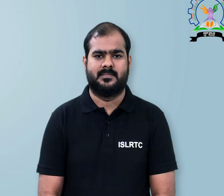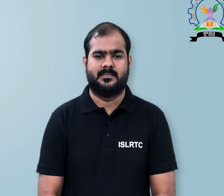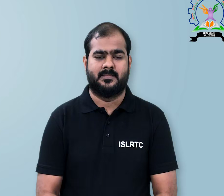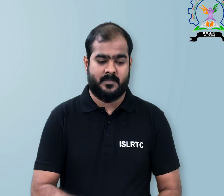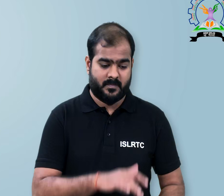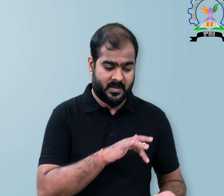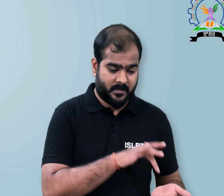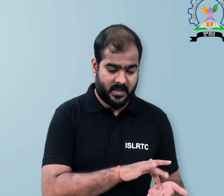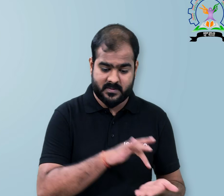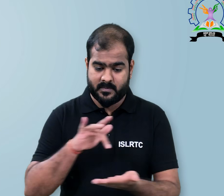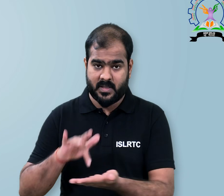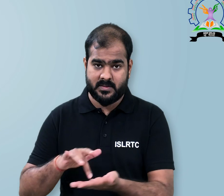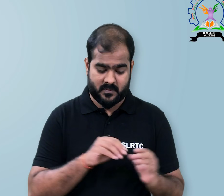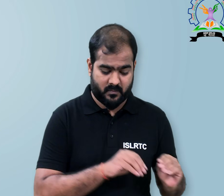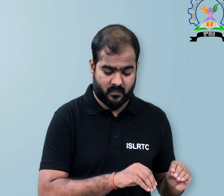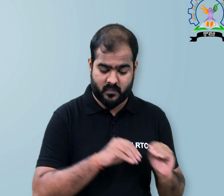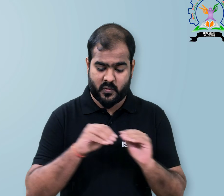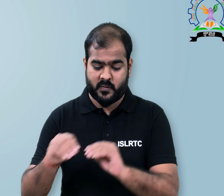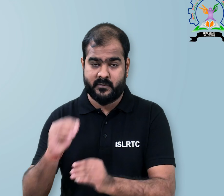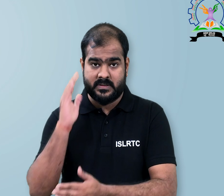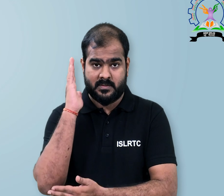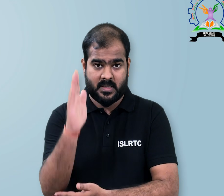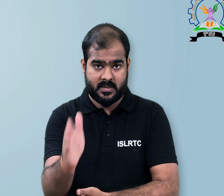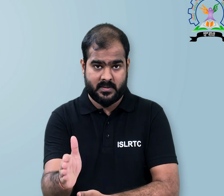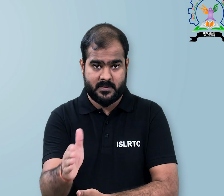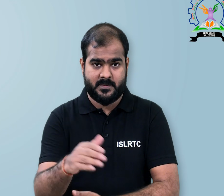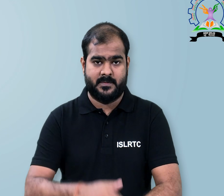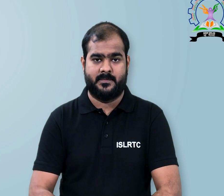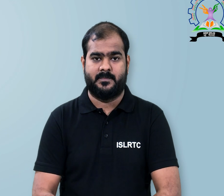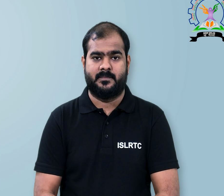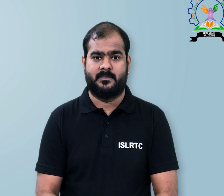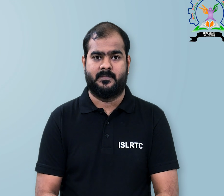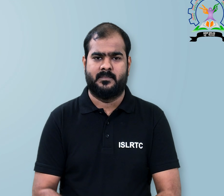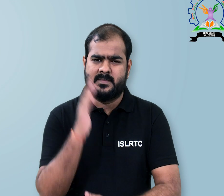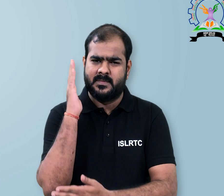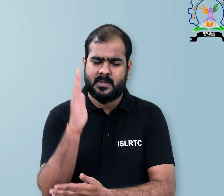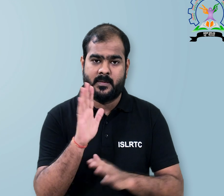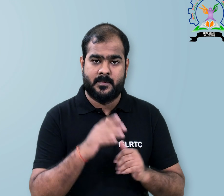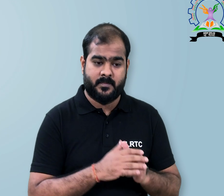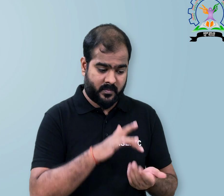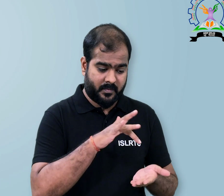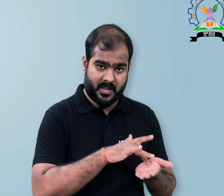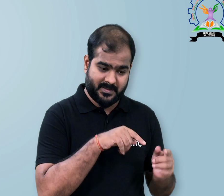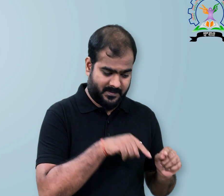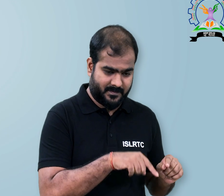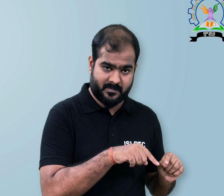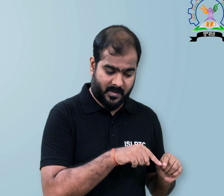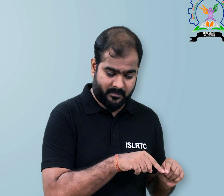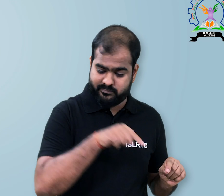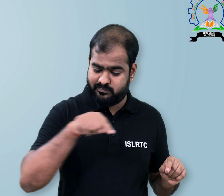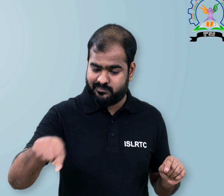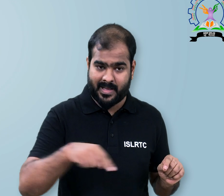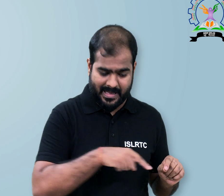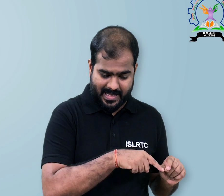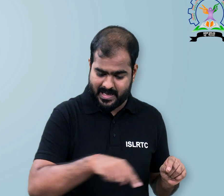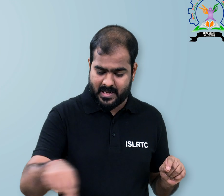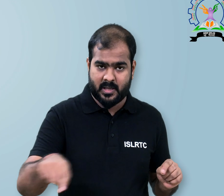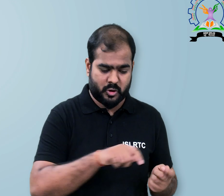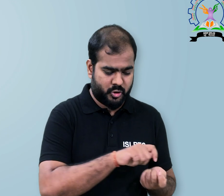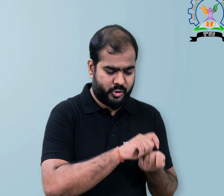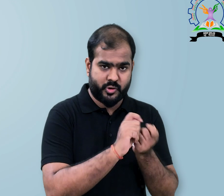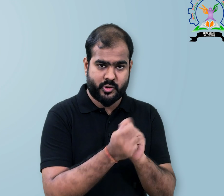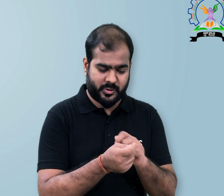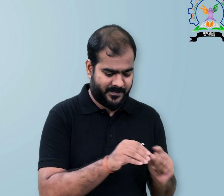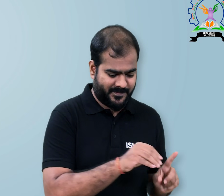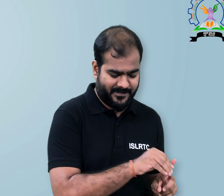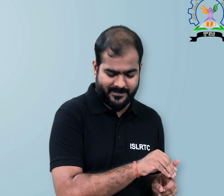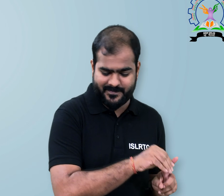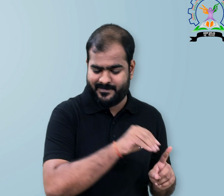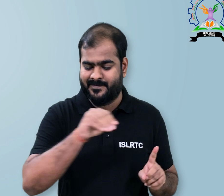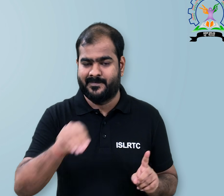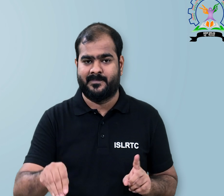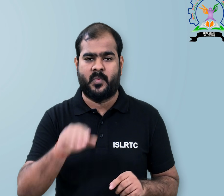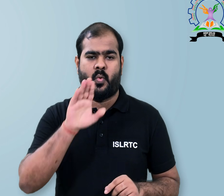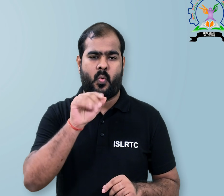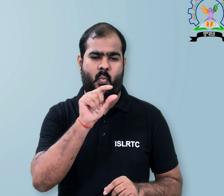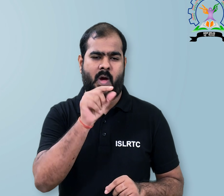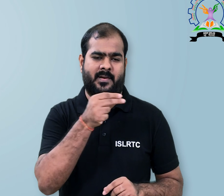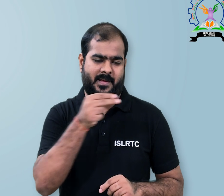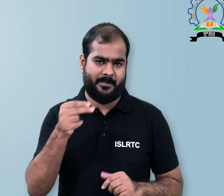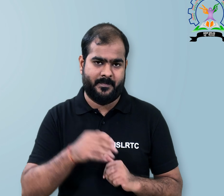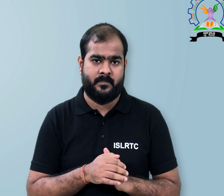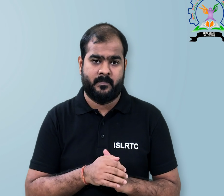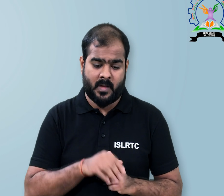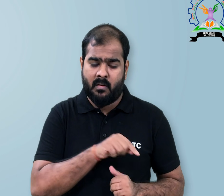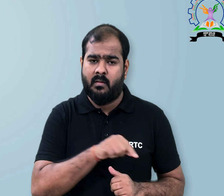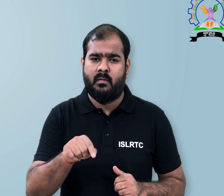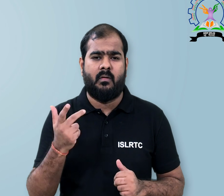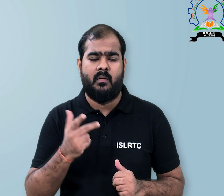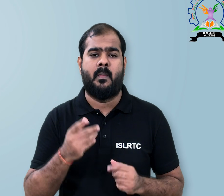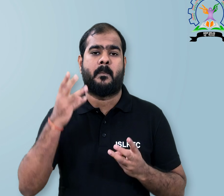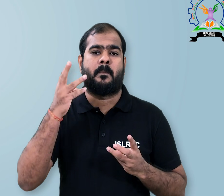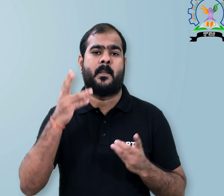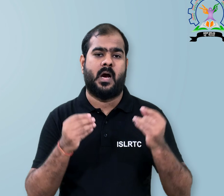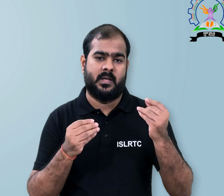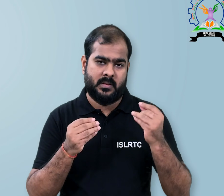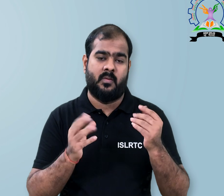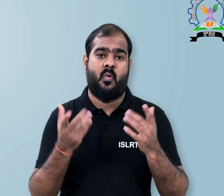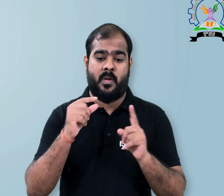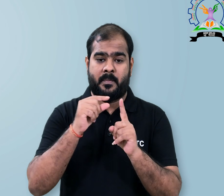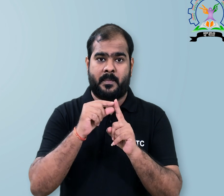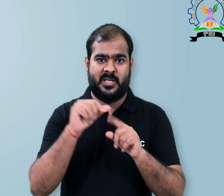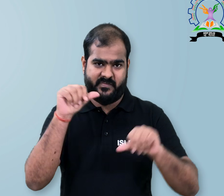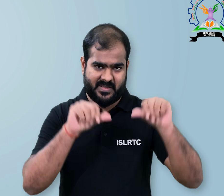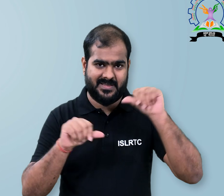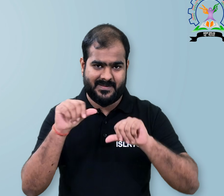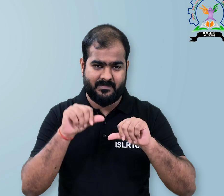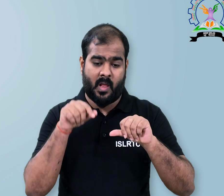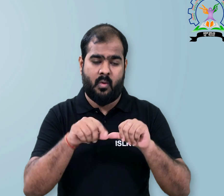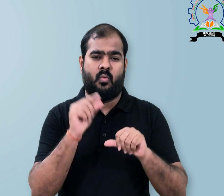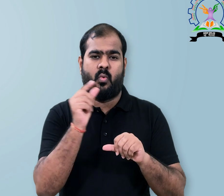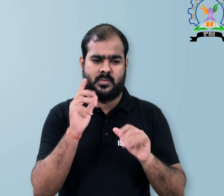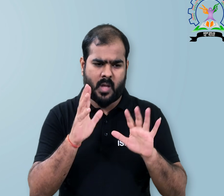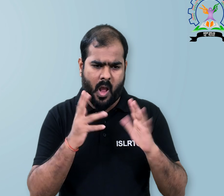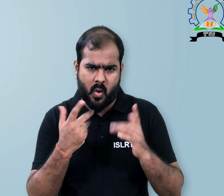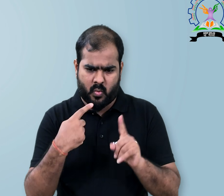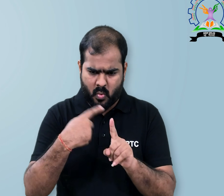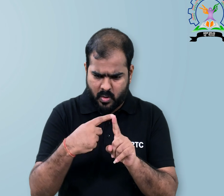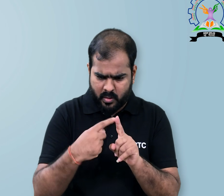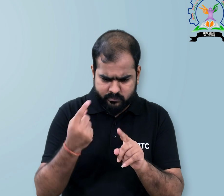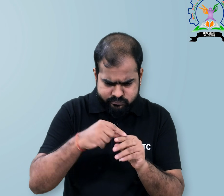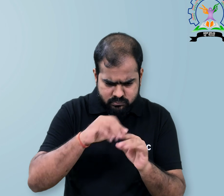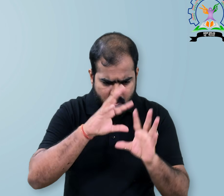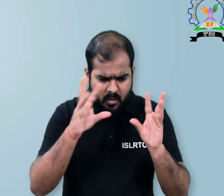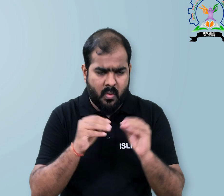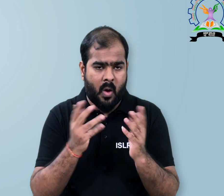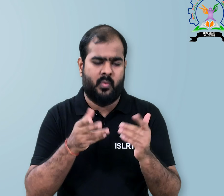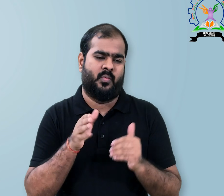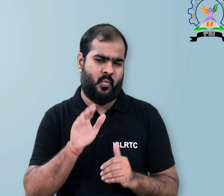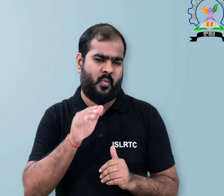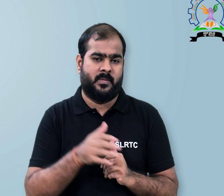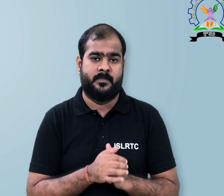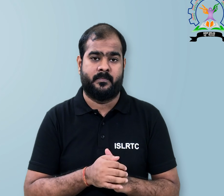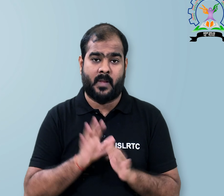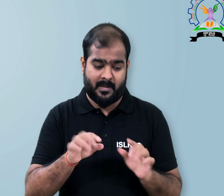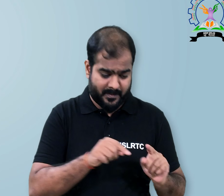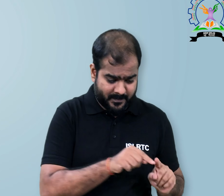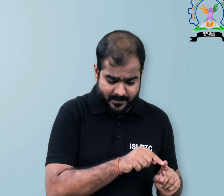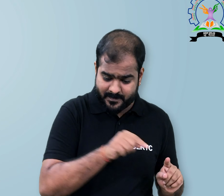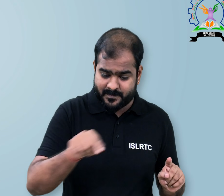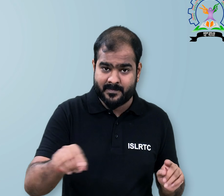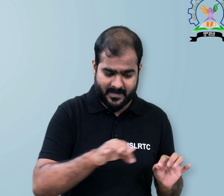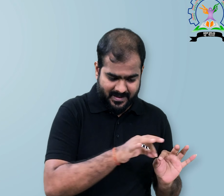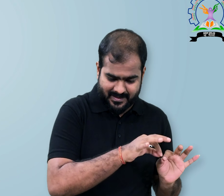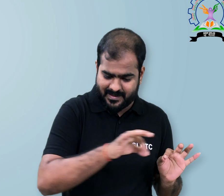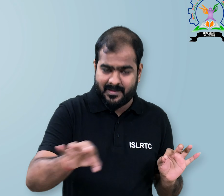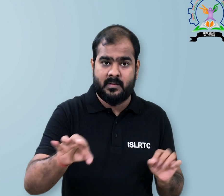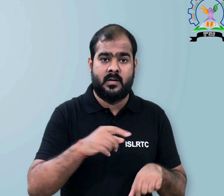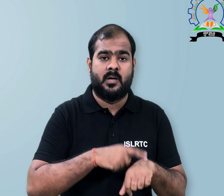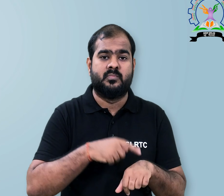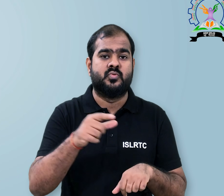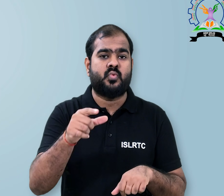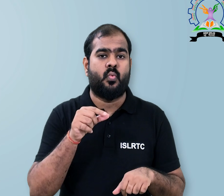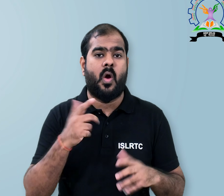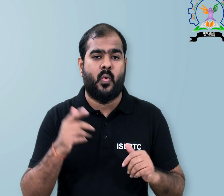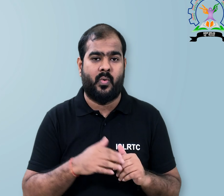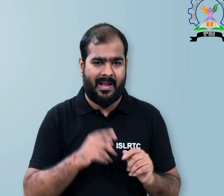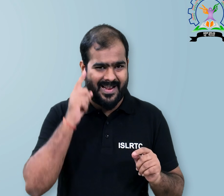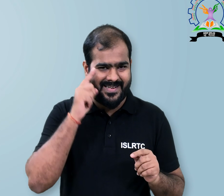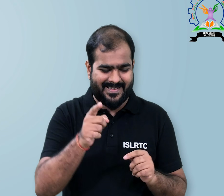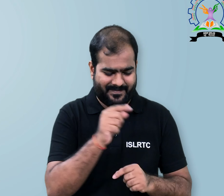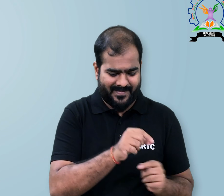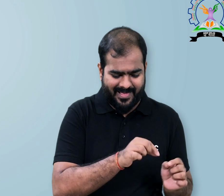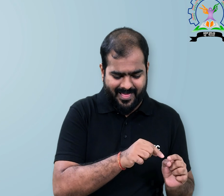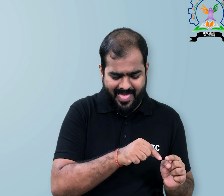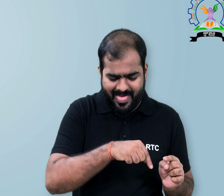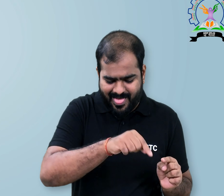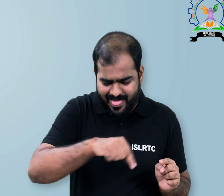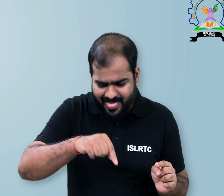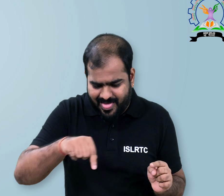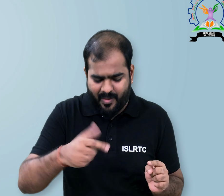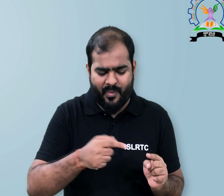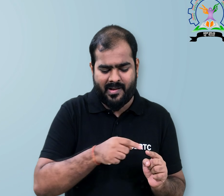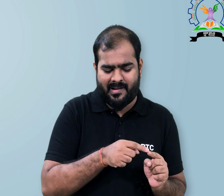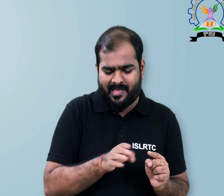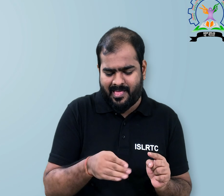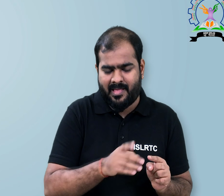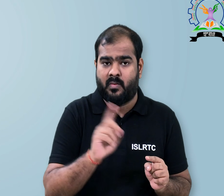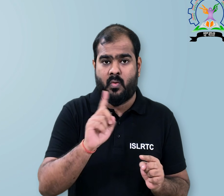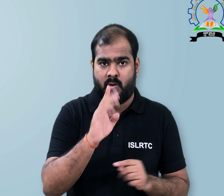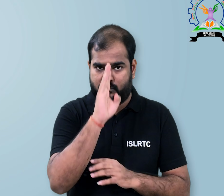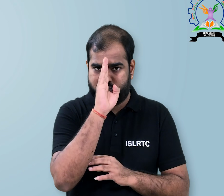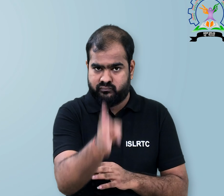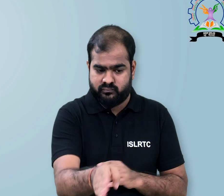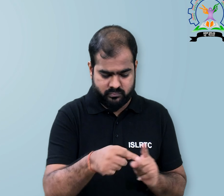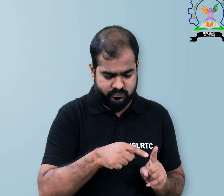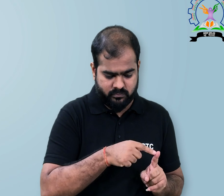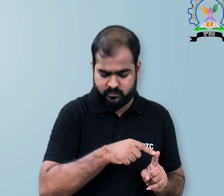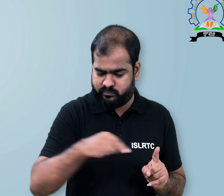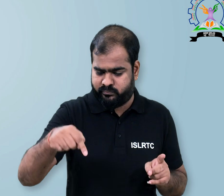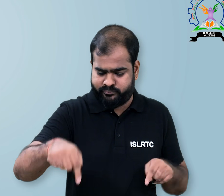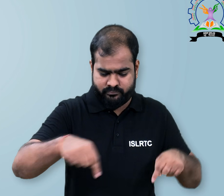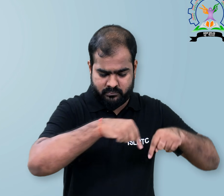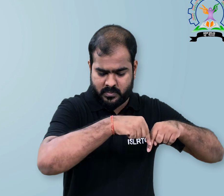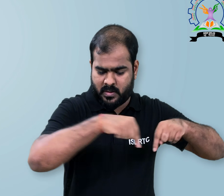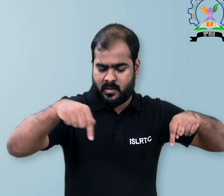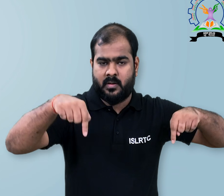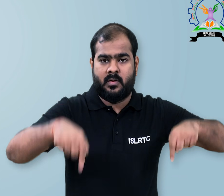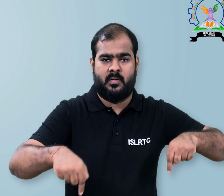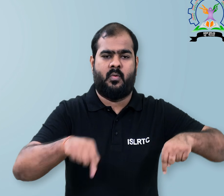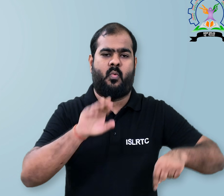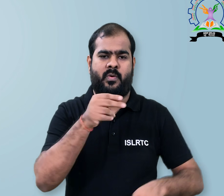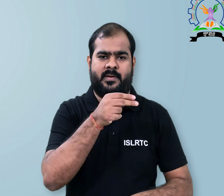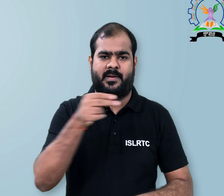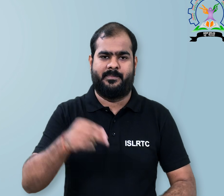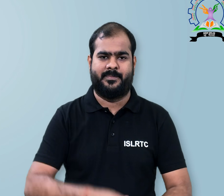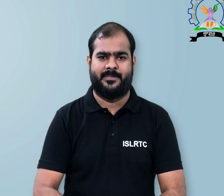Displacement Displacement is defined as the change in position of an object. In Maths and Physics, displacement is calculated as the shortest distance between starting and final point which prefers straight-line path